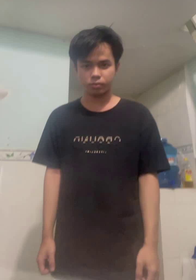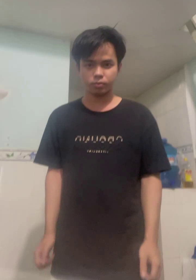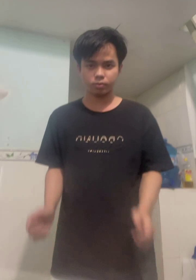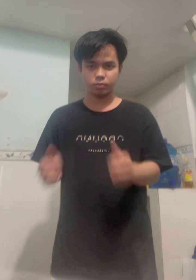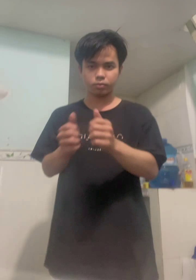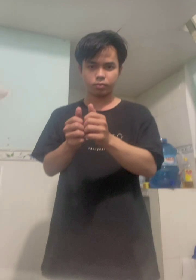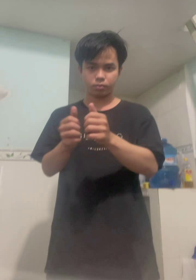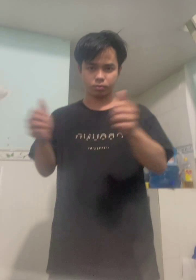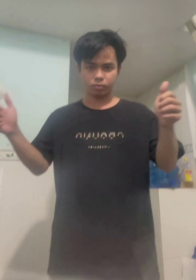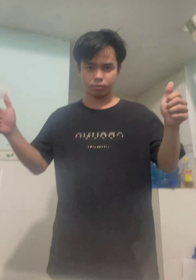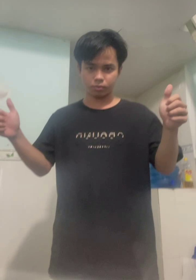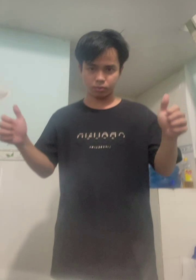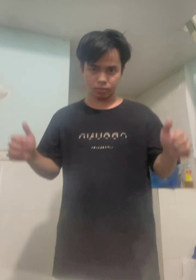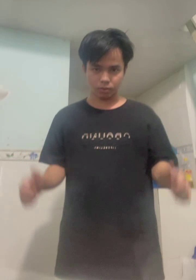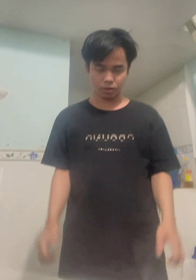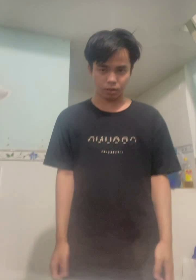chia cat